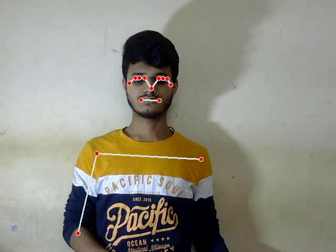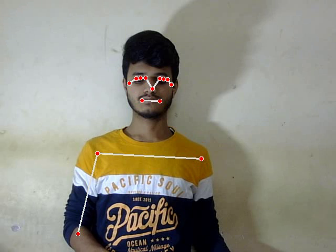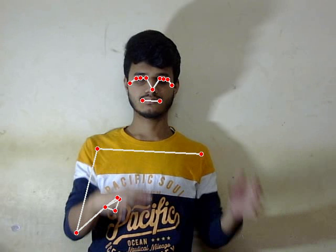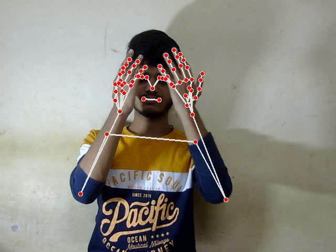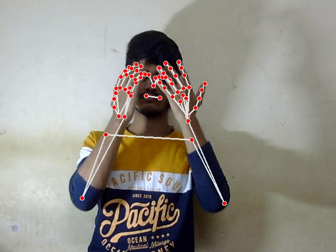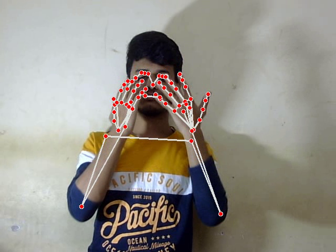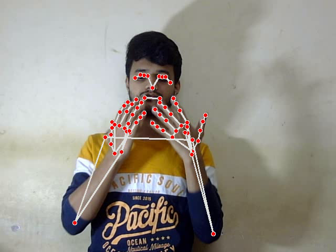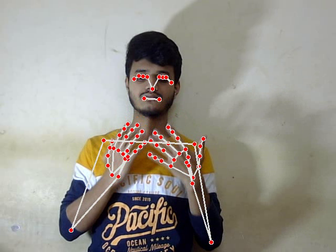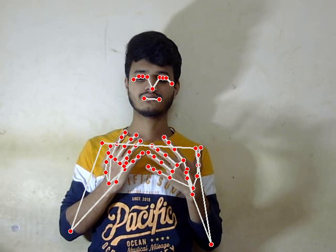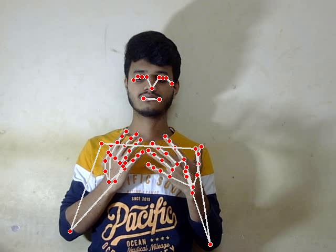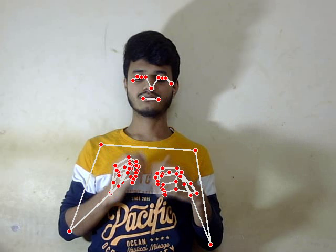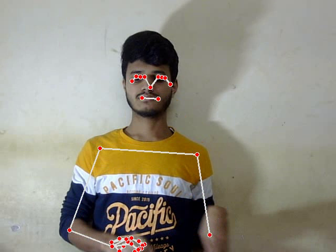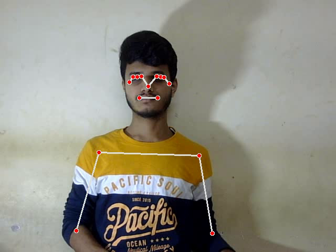sad